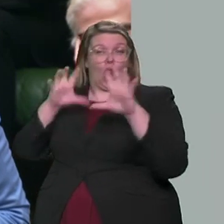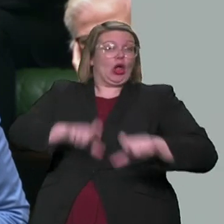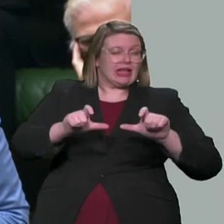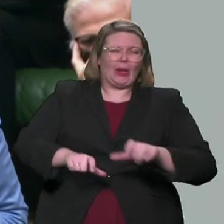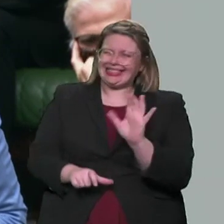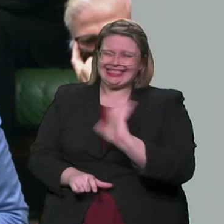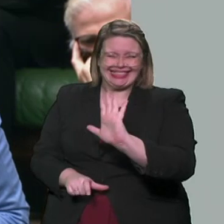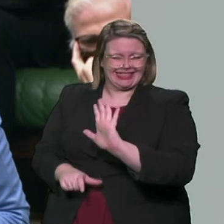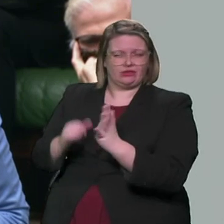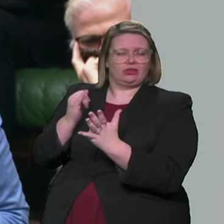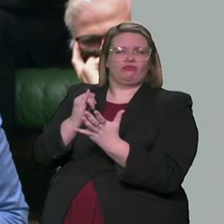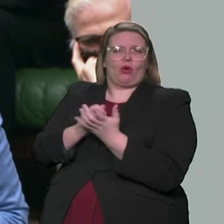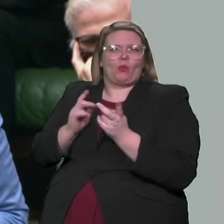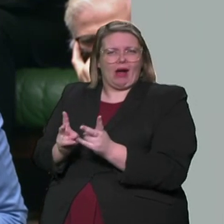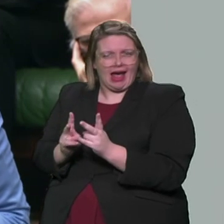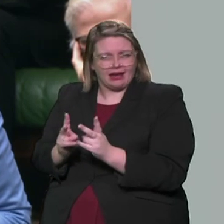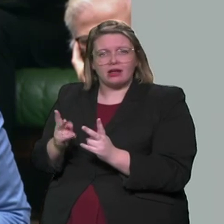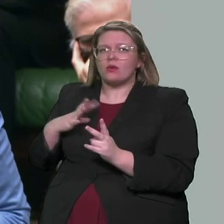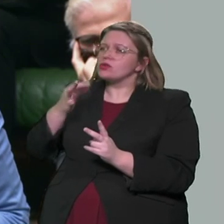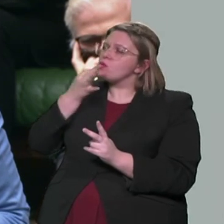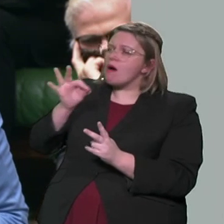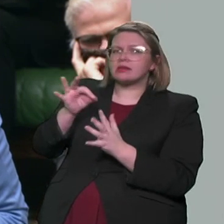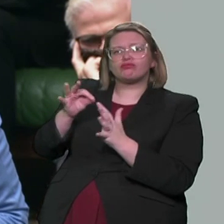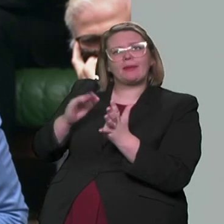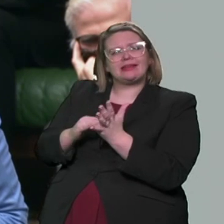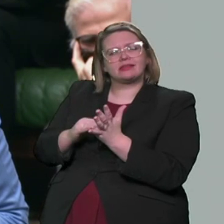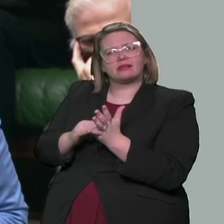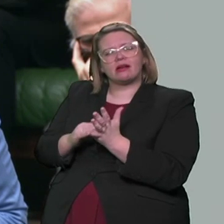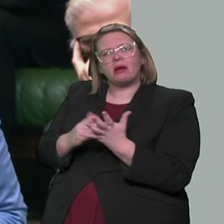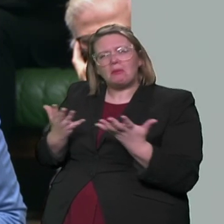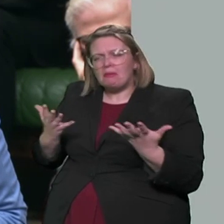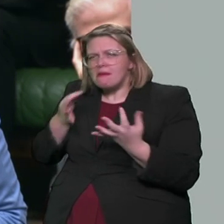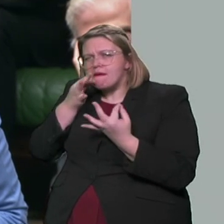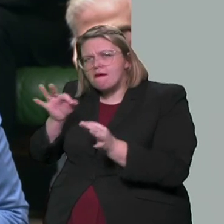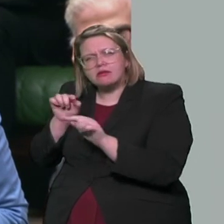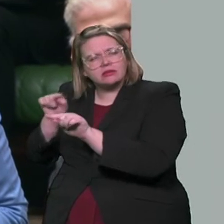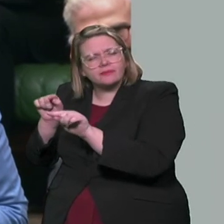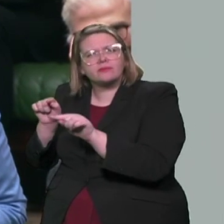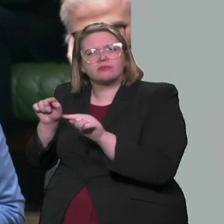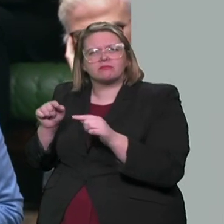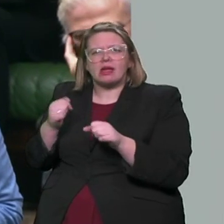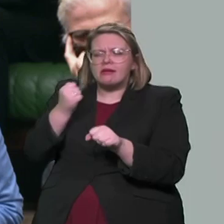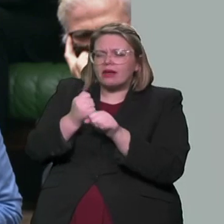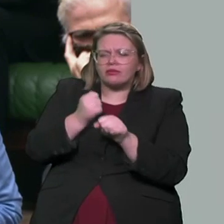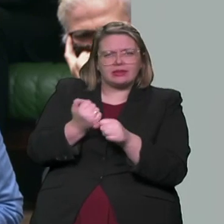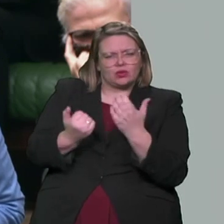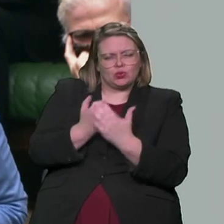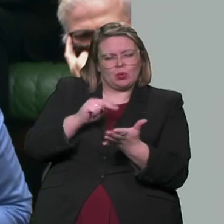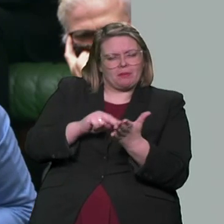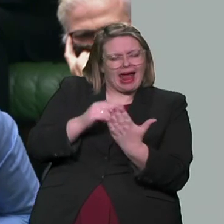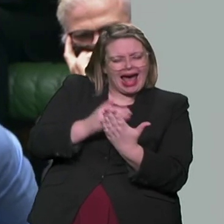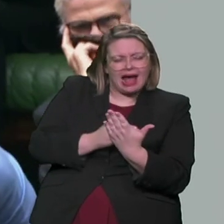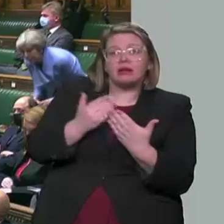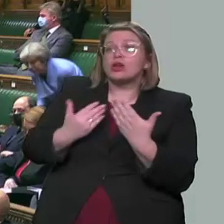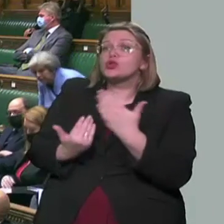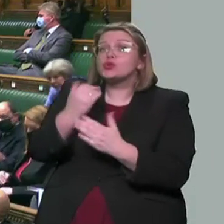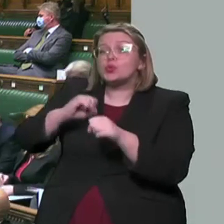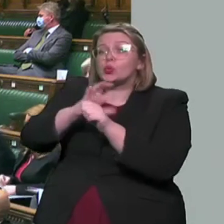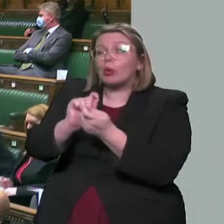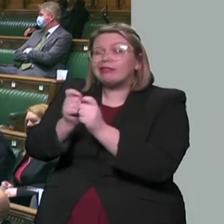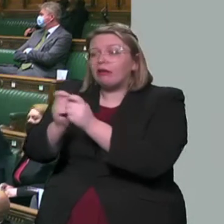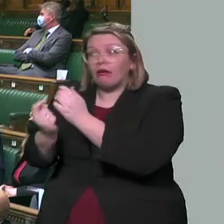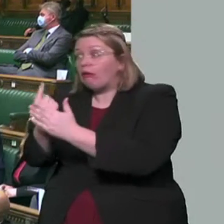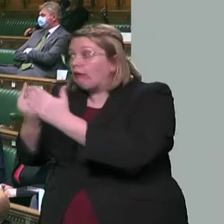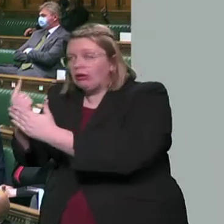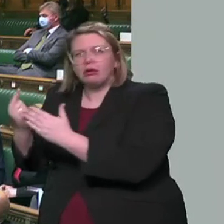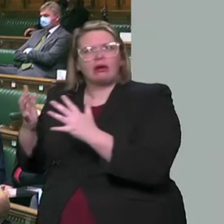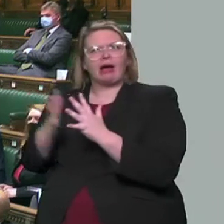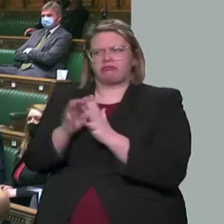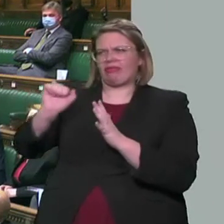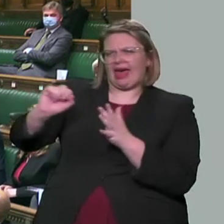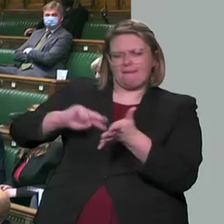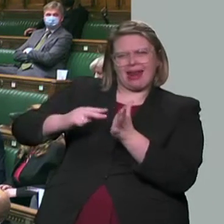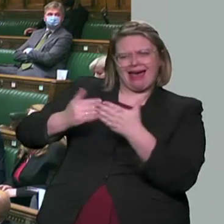Will my right honourable Friend take this opportunity to inform the House whether and how the Government will change their approach when new variants arise?